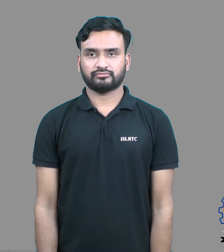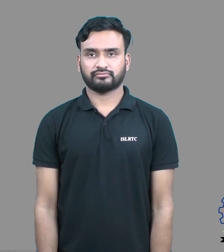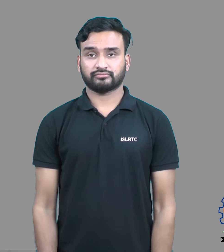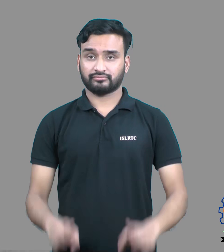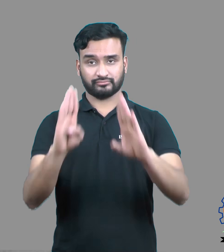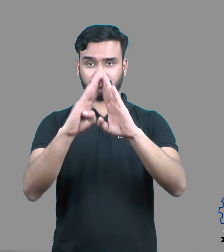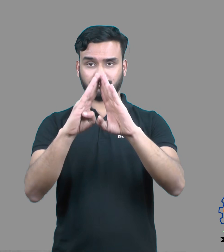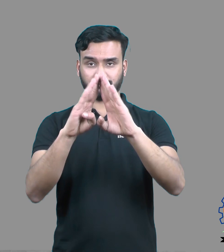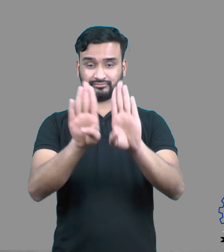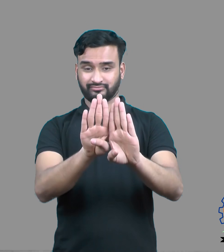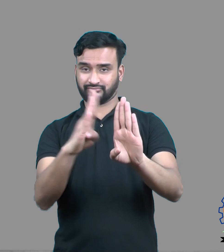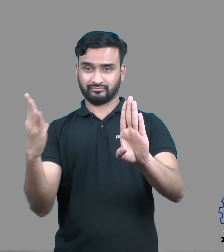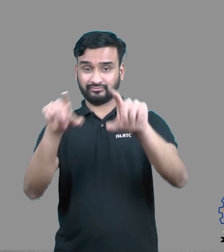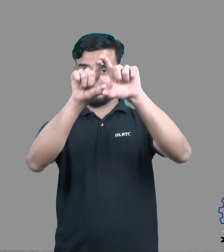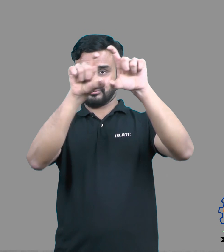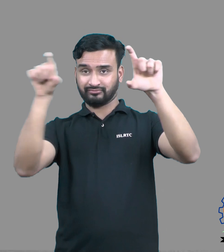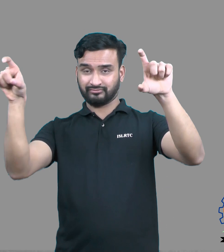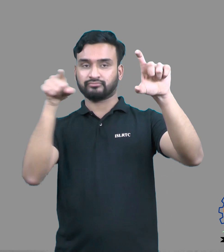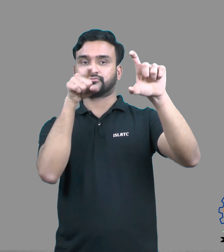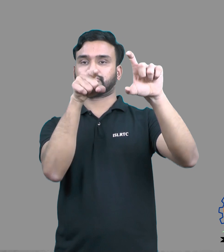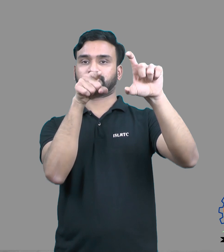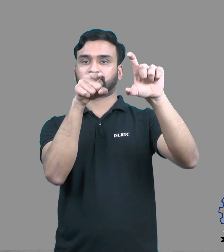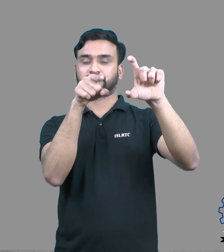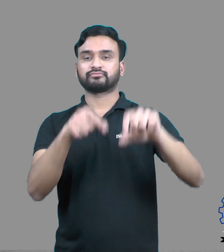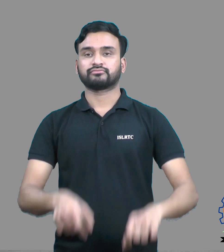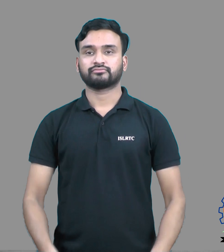Lintel